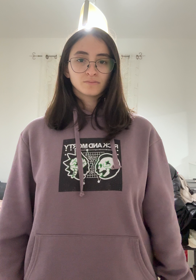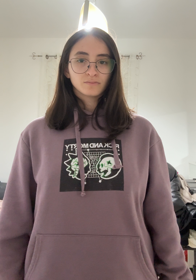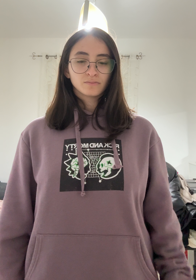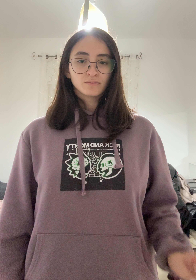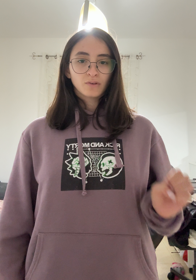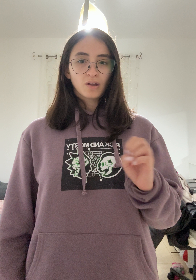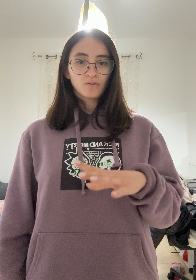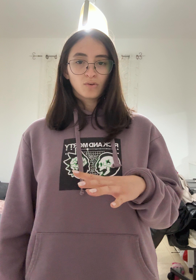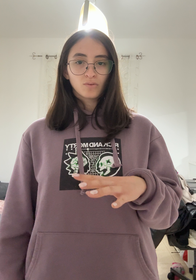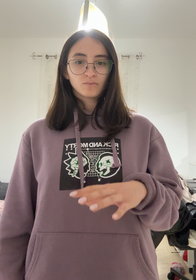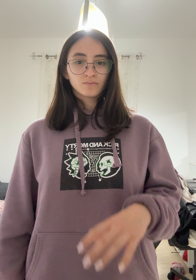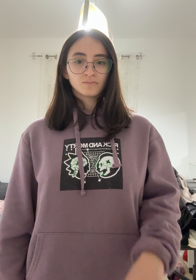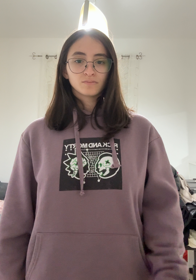לבוא